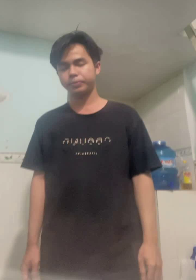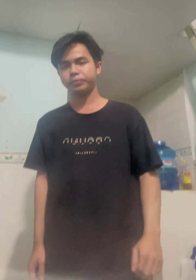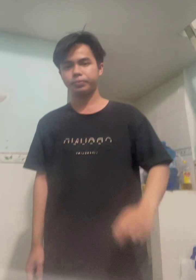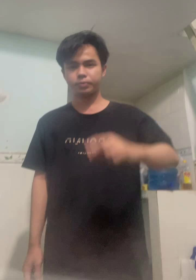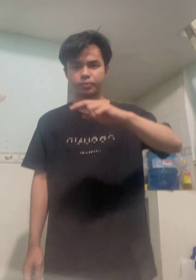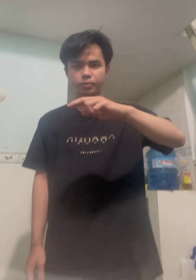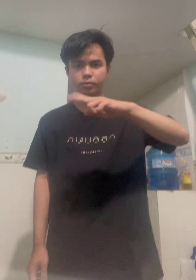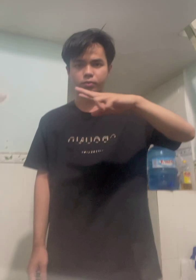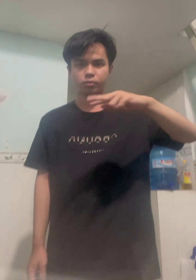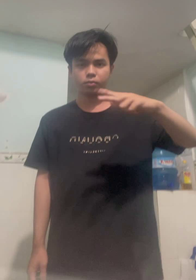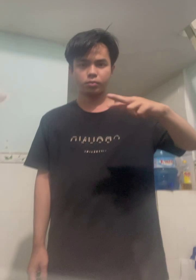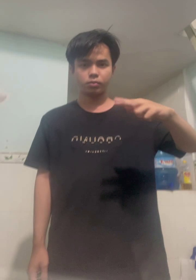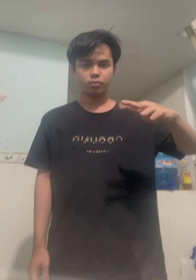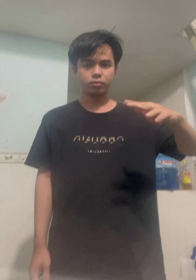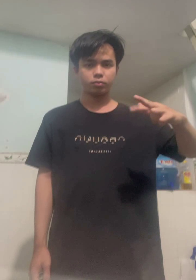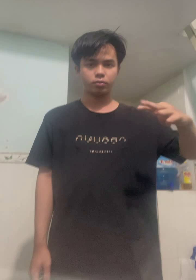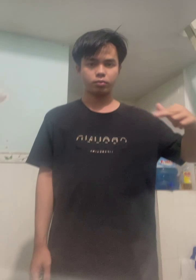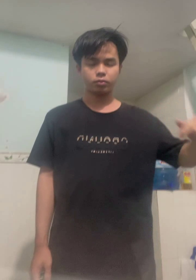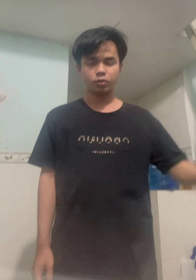boi